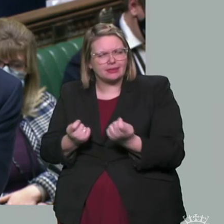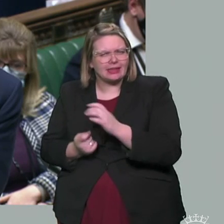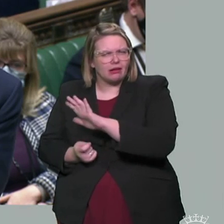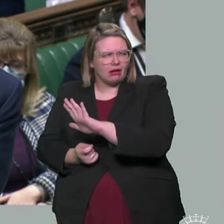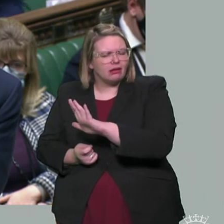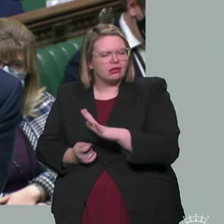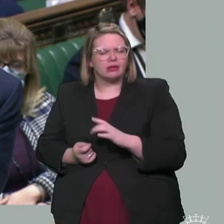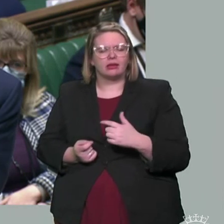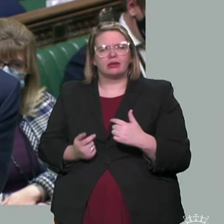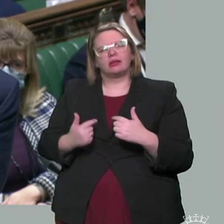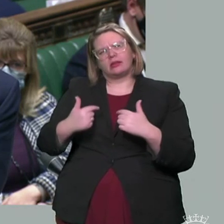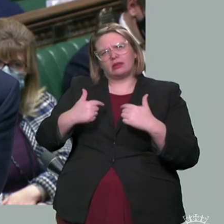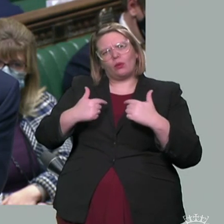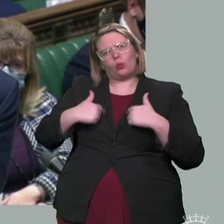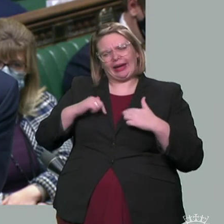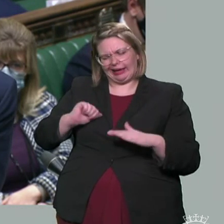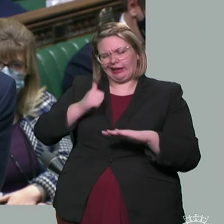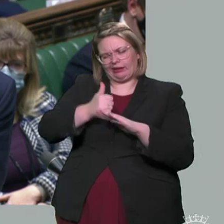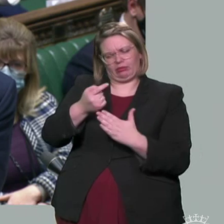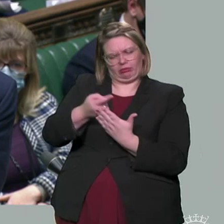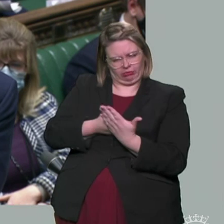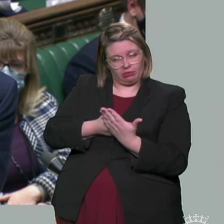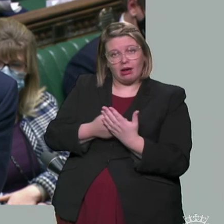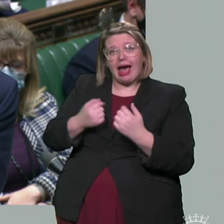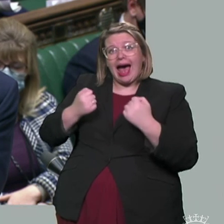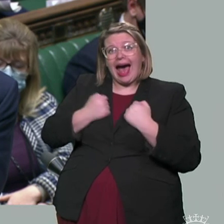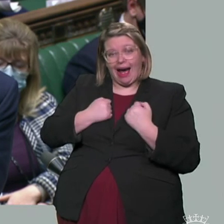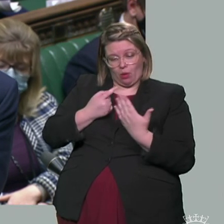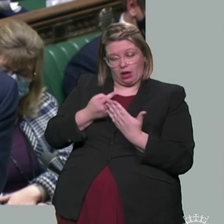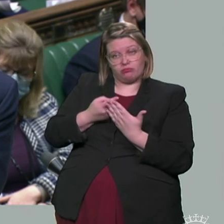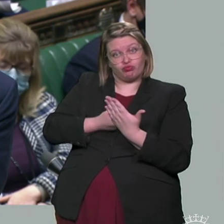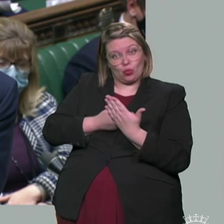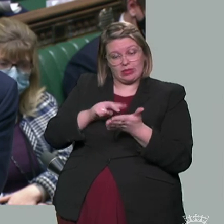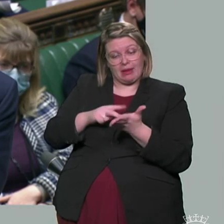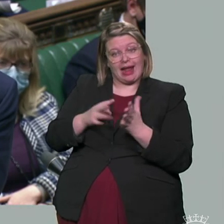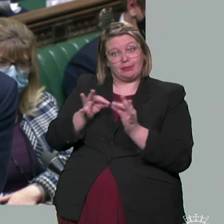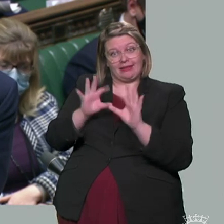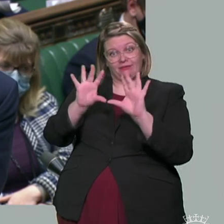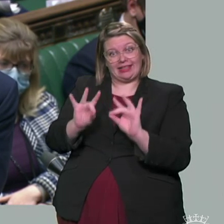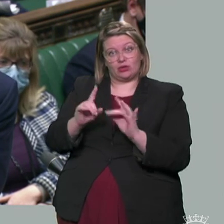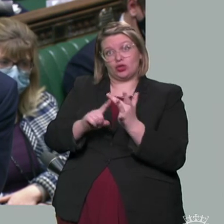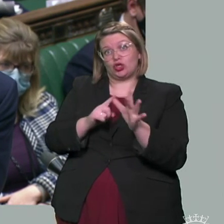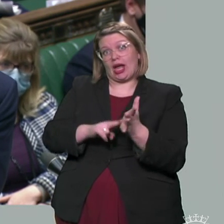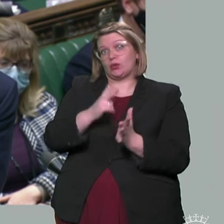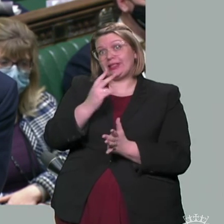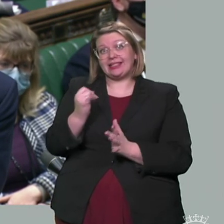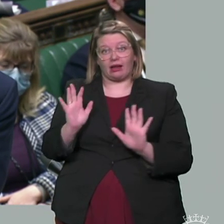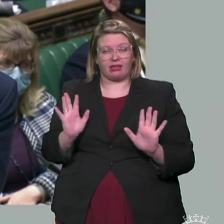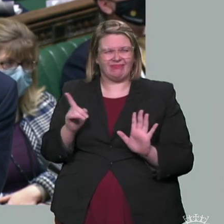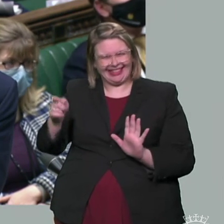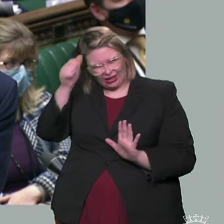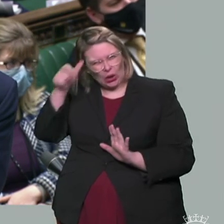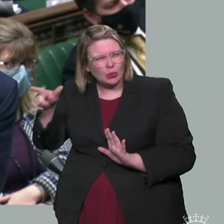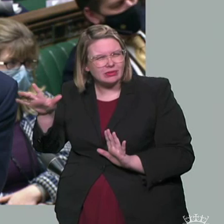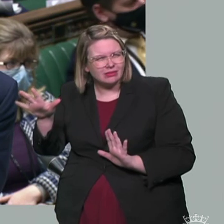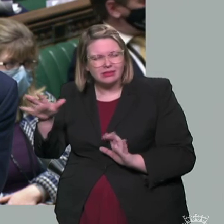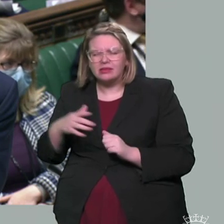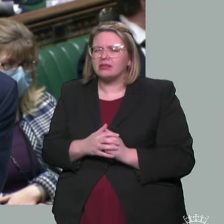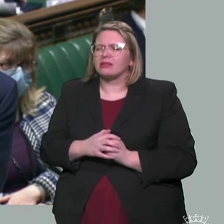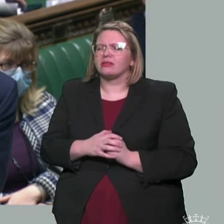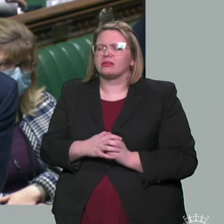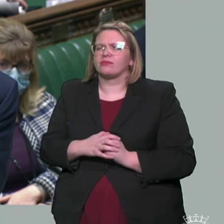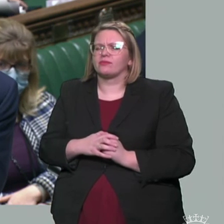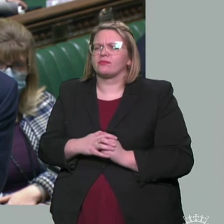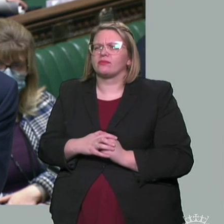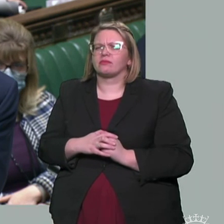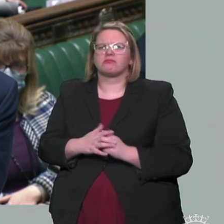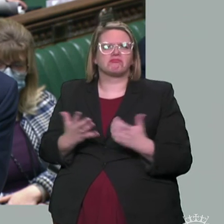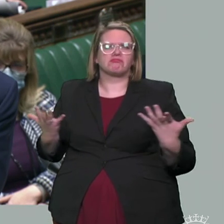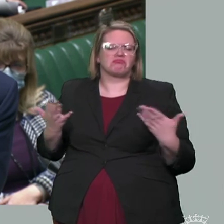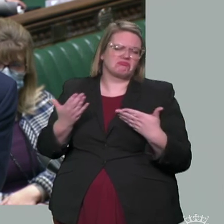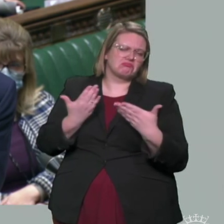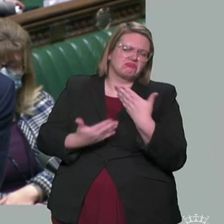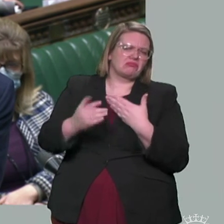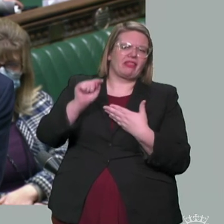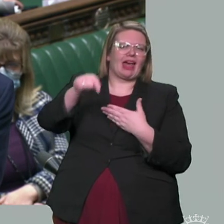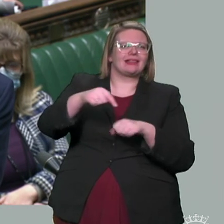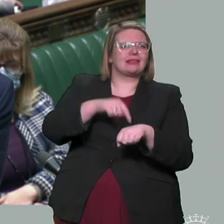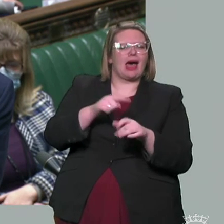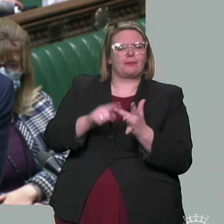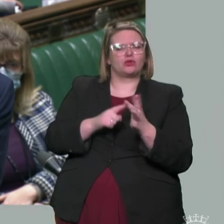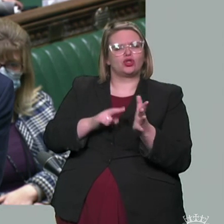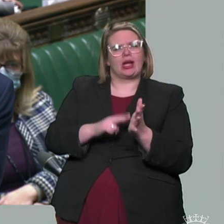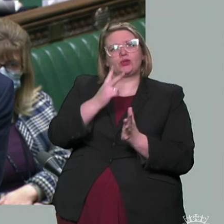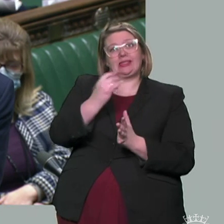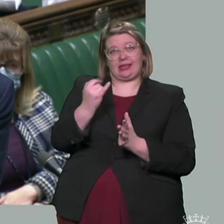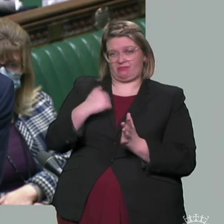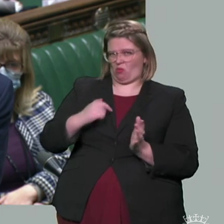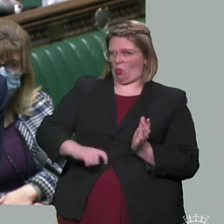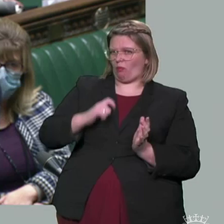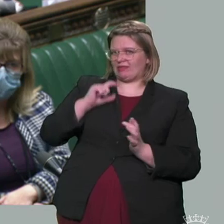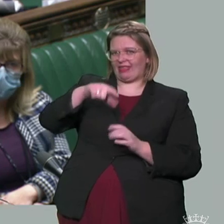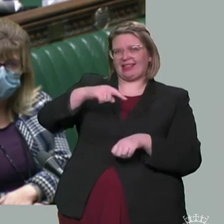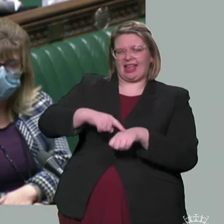If my right honourable Friend looks at what we are doing, he will see that the measures we have in place expire on 26 January, as he knows.